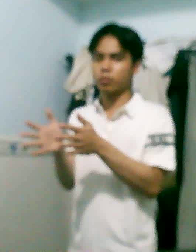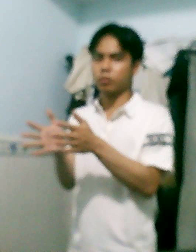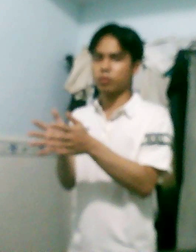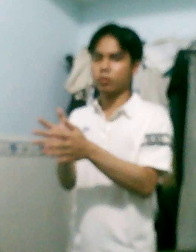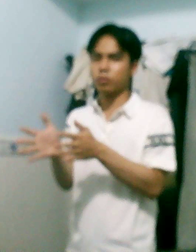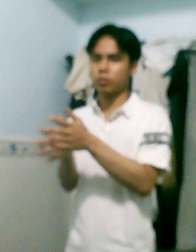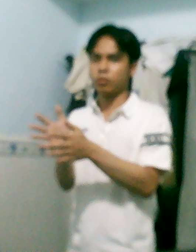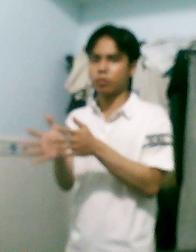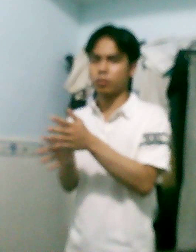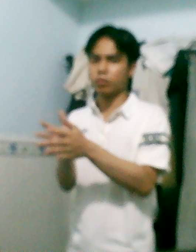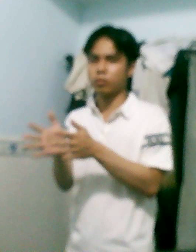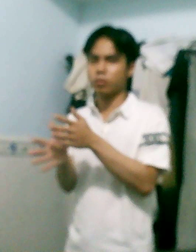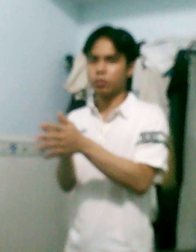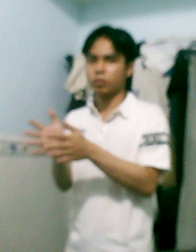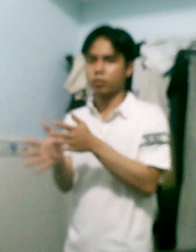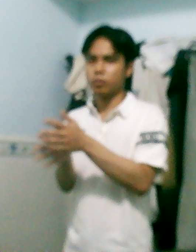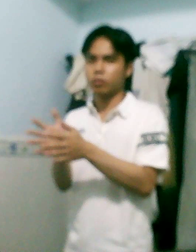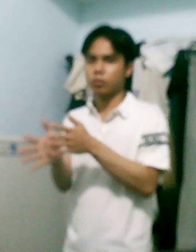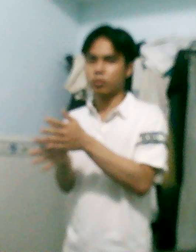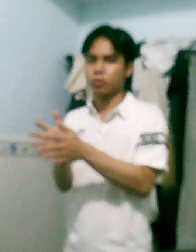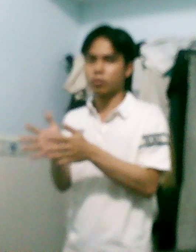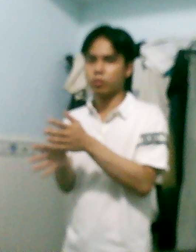ngon ngu ki hieu